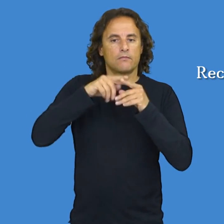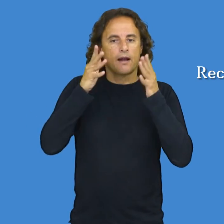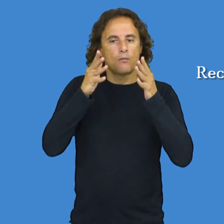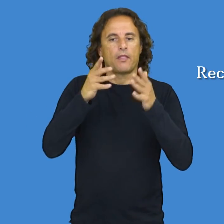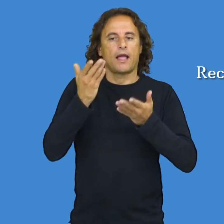aconsejar